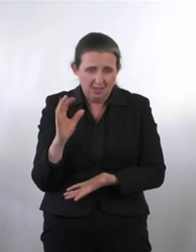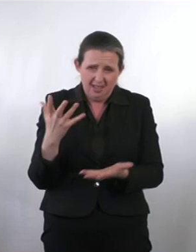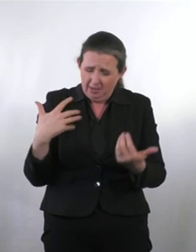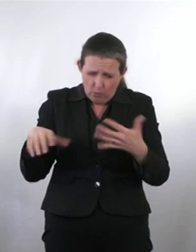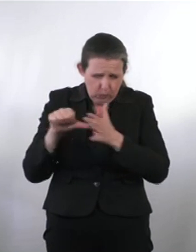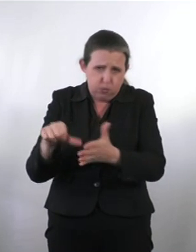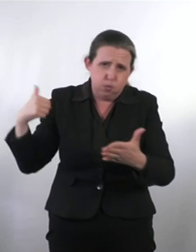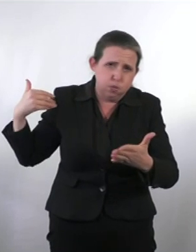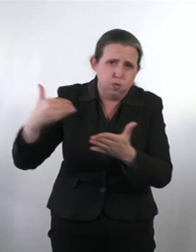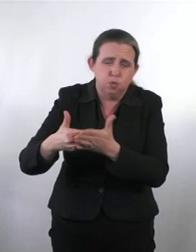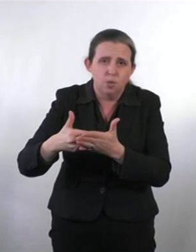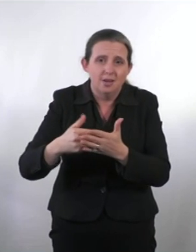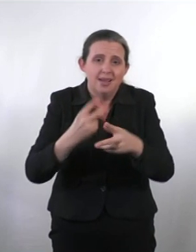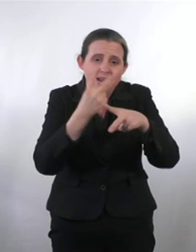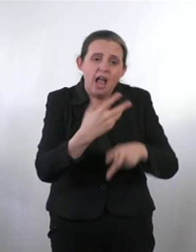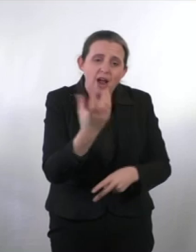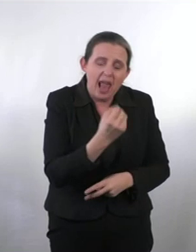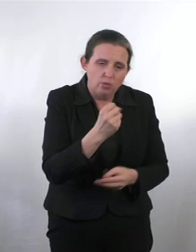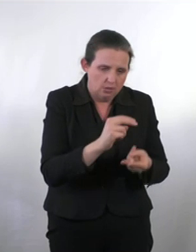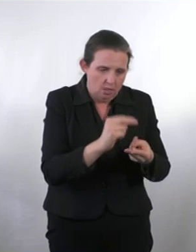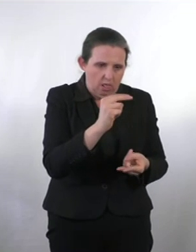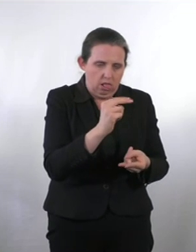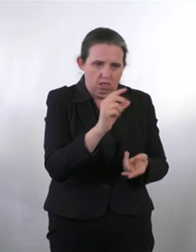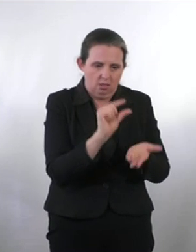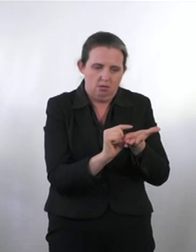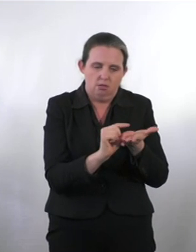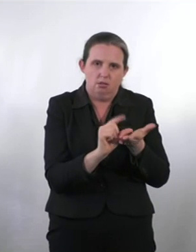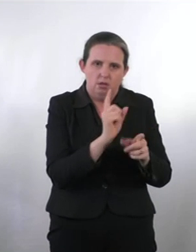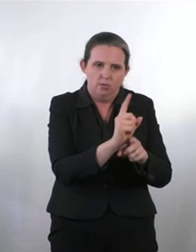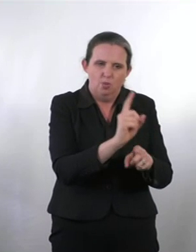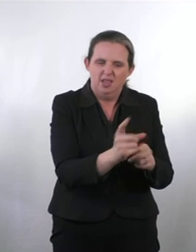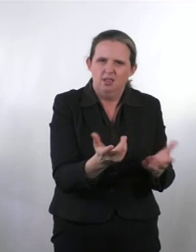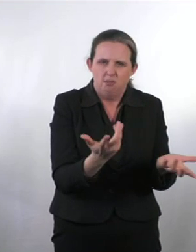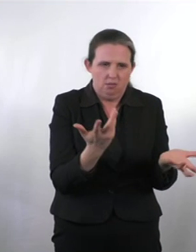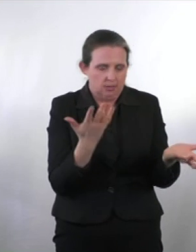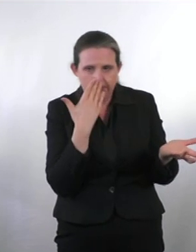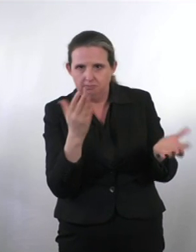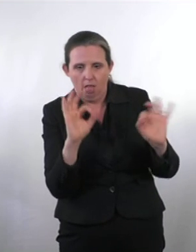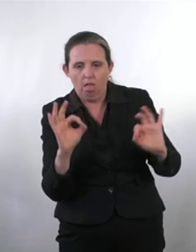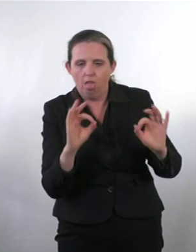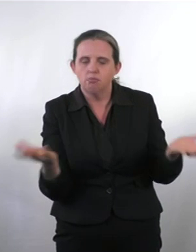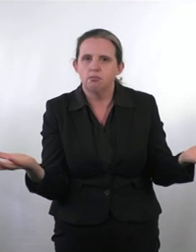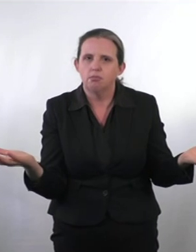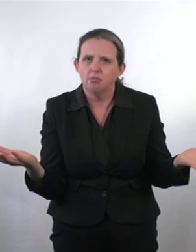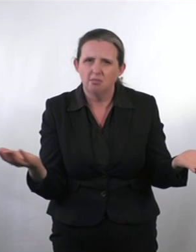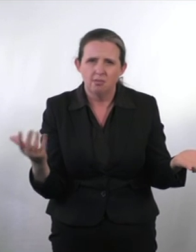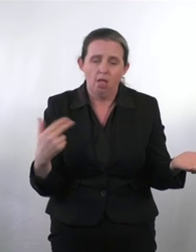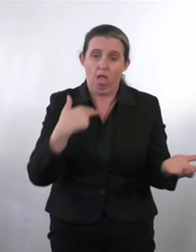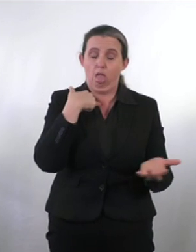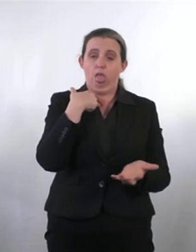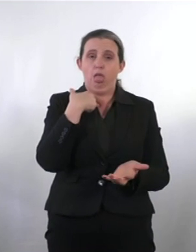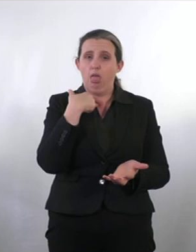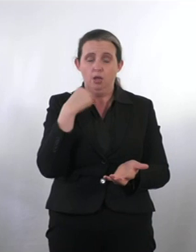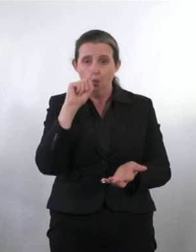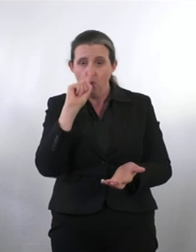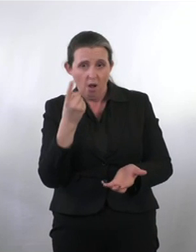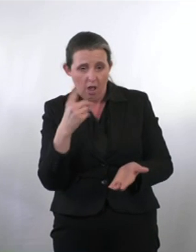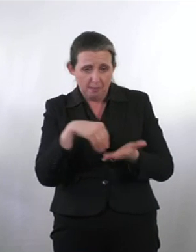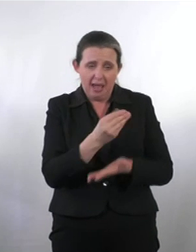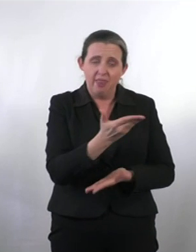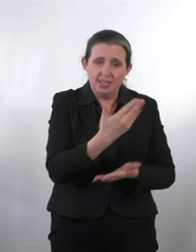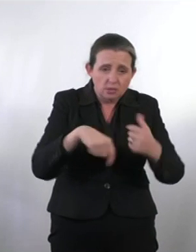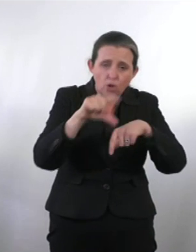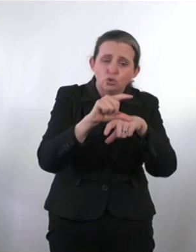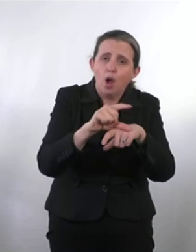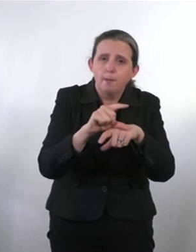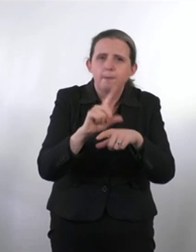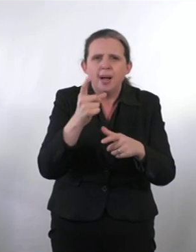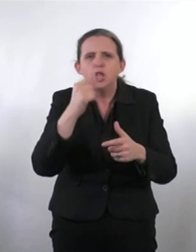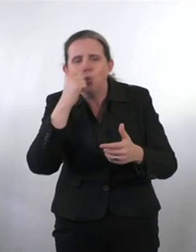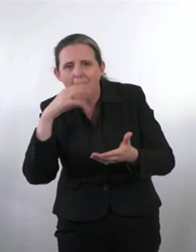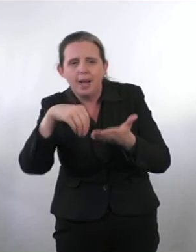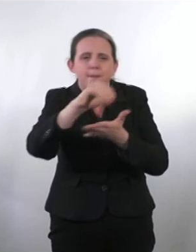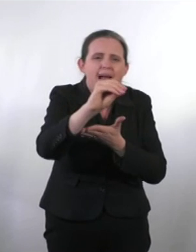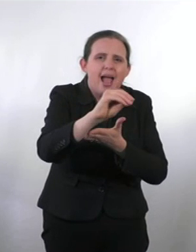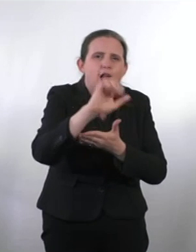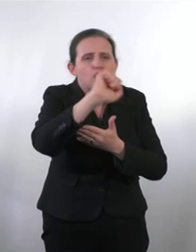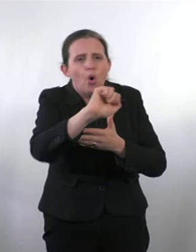It is very disappointing that Ministers have not found that money for carers, but have found hundreds of millions for contracts handed out to Conservative party cronies.